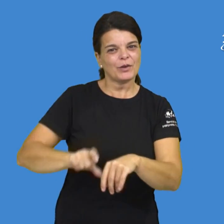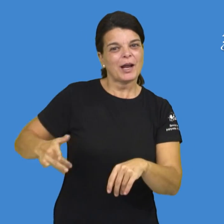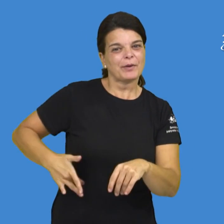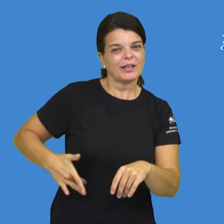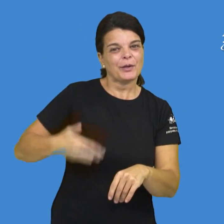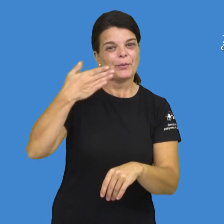hígado